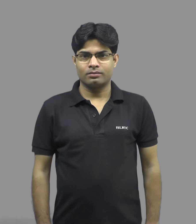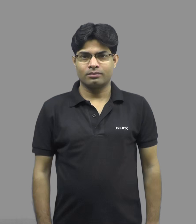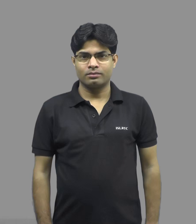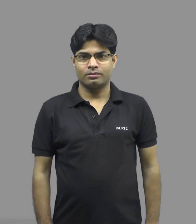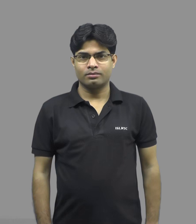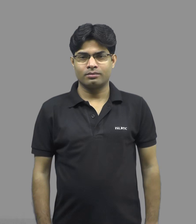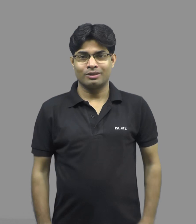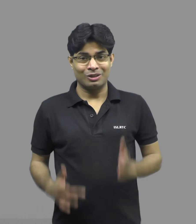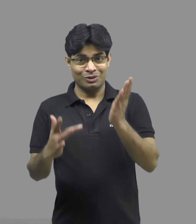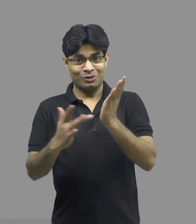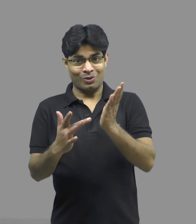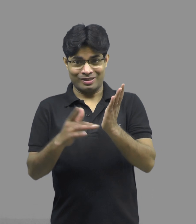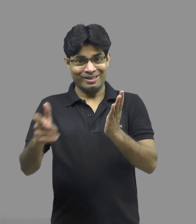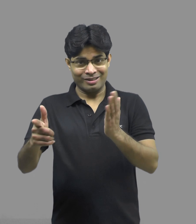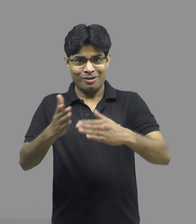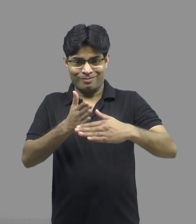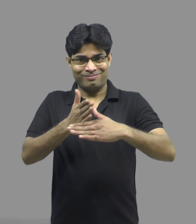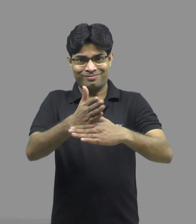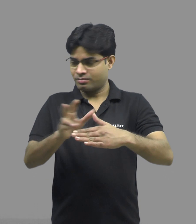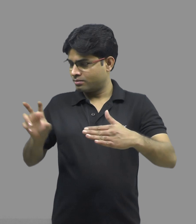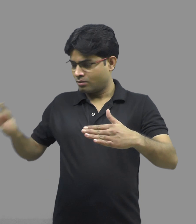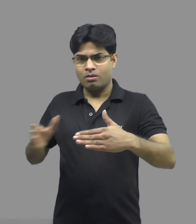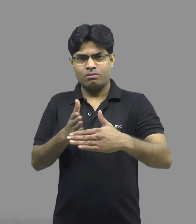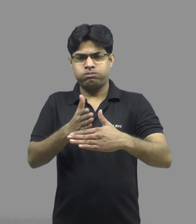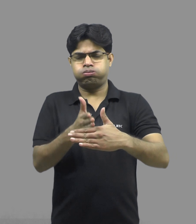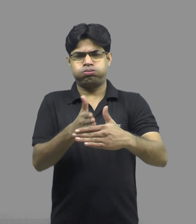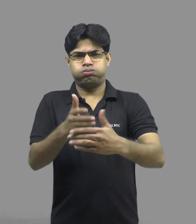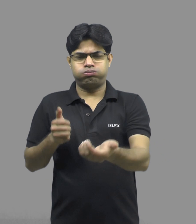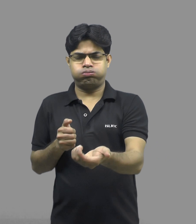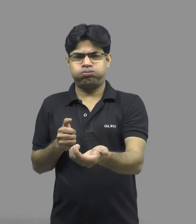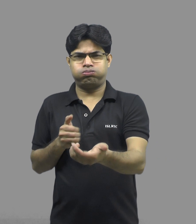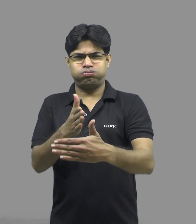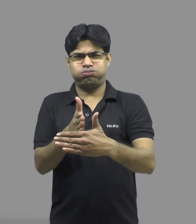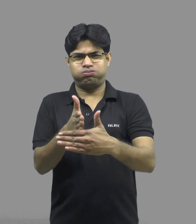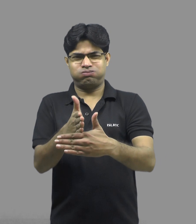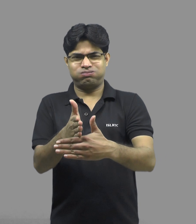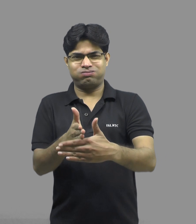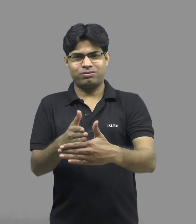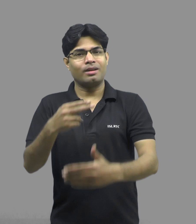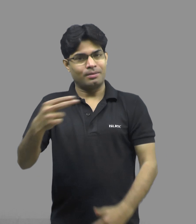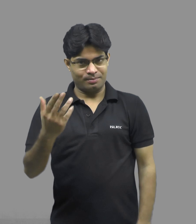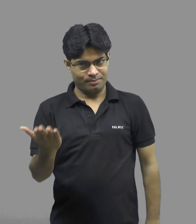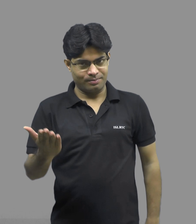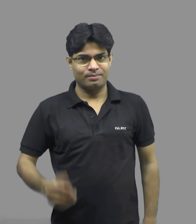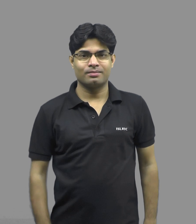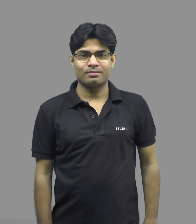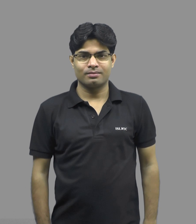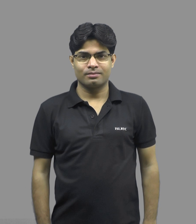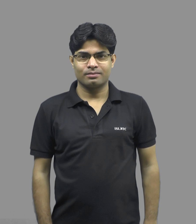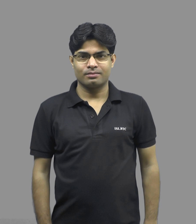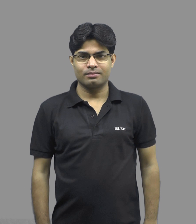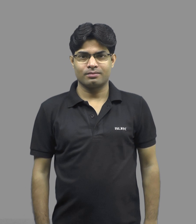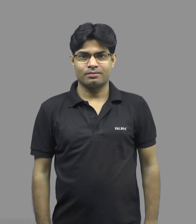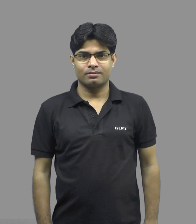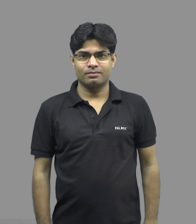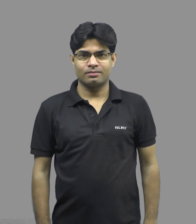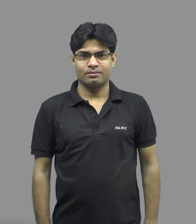Power Hacksaw